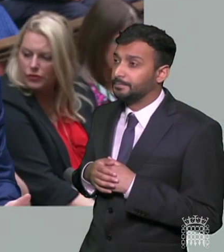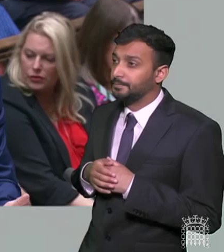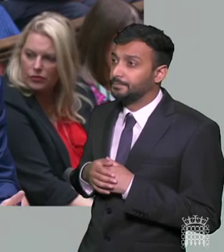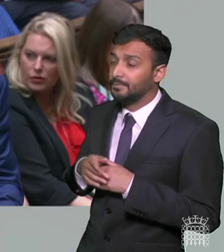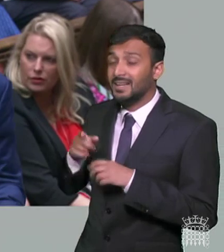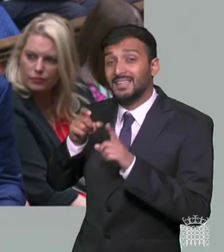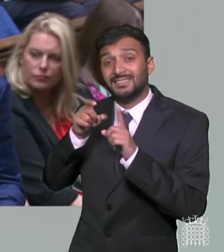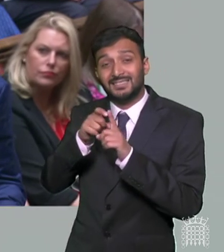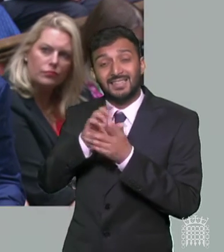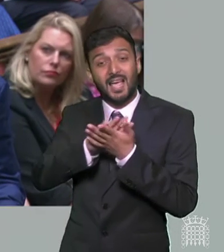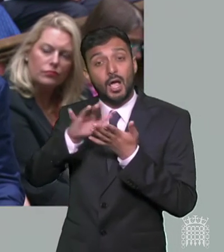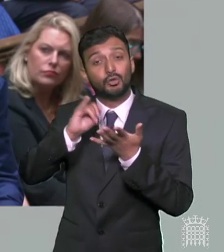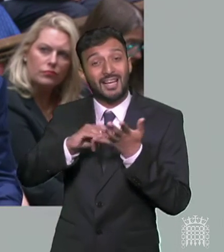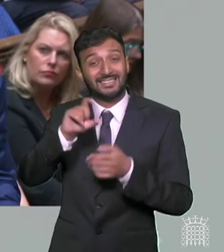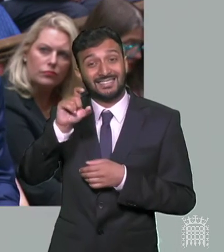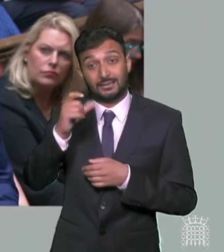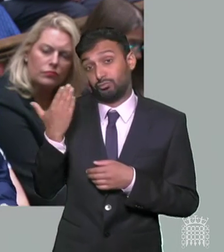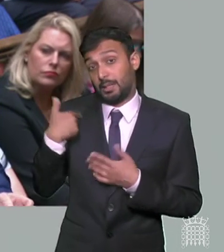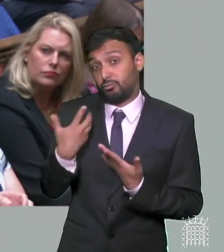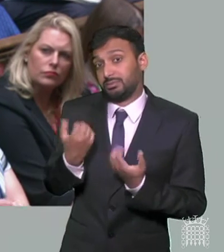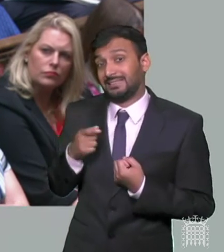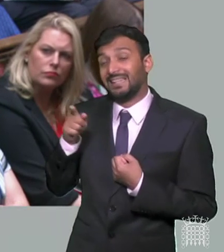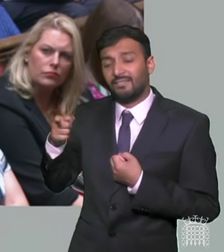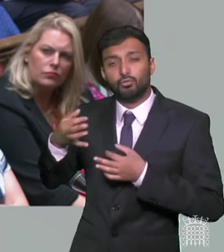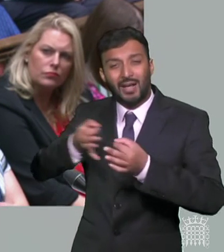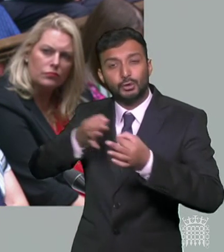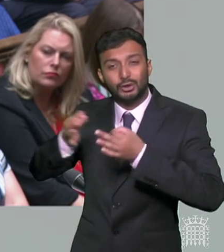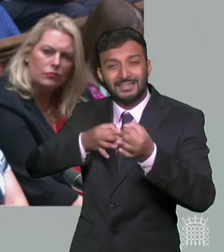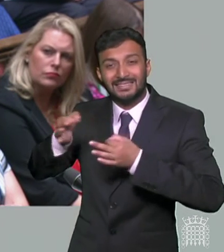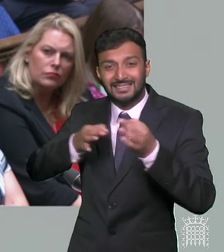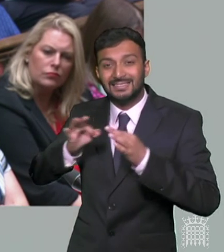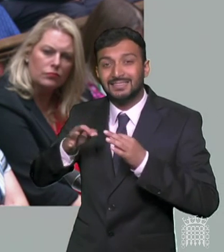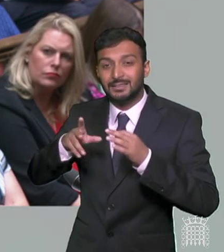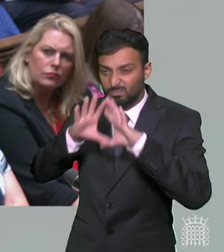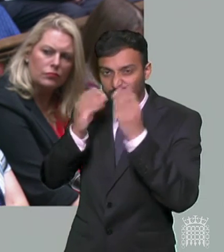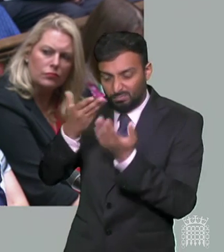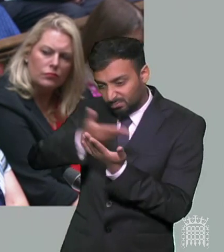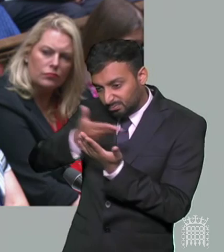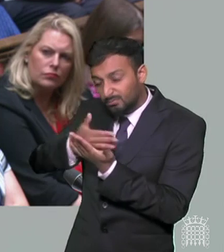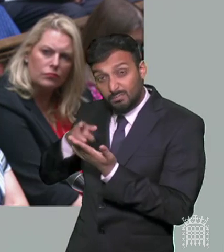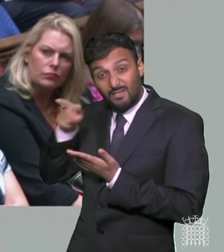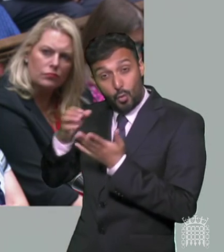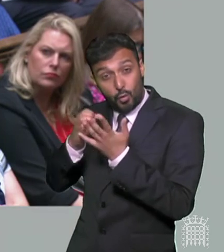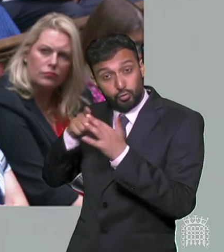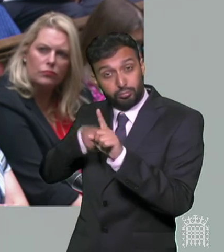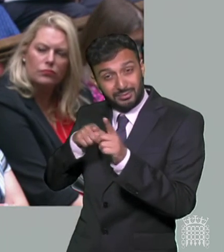The DHSC recently received the strategic outline case for the transformation of A&E services in Shrewsbury and Telford.